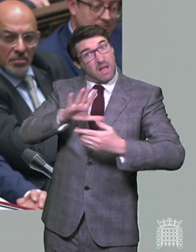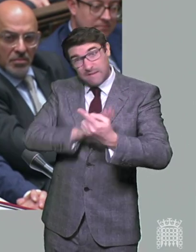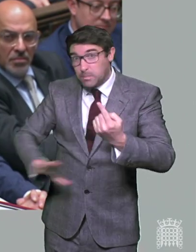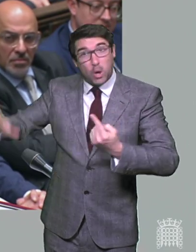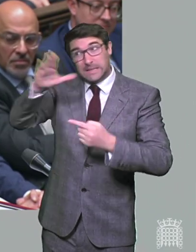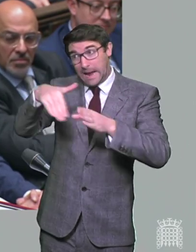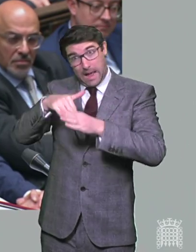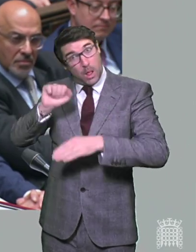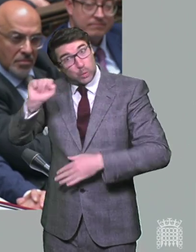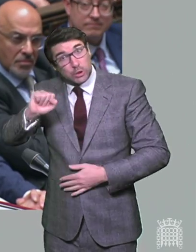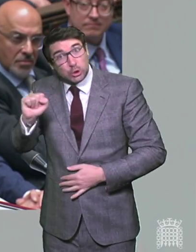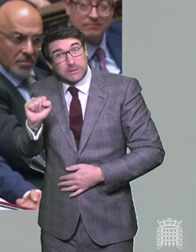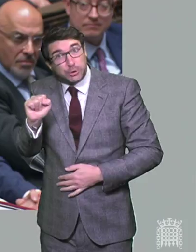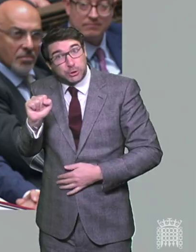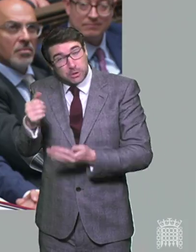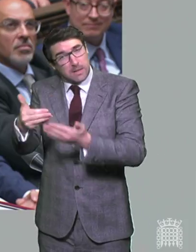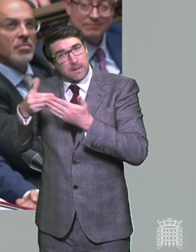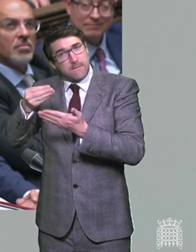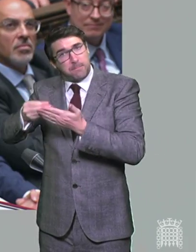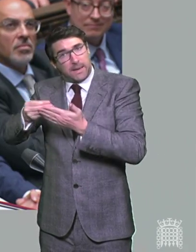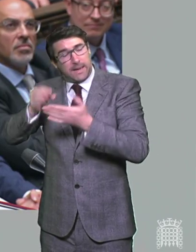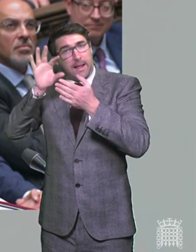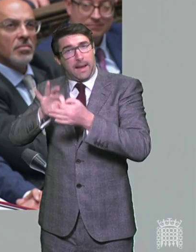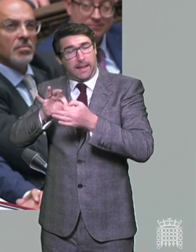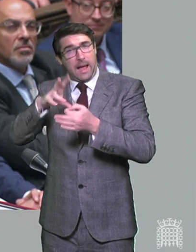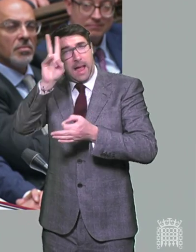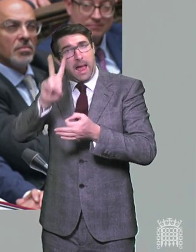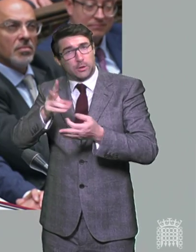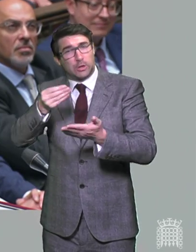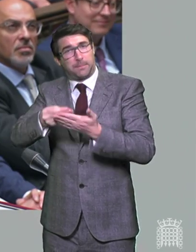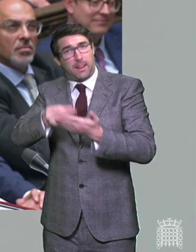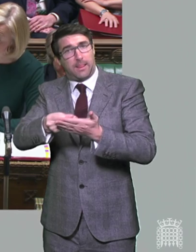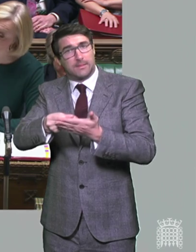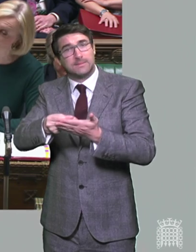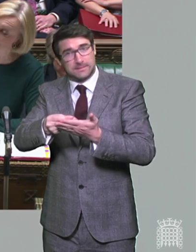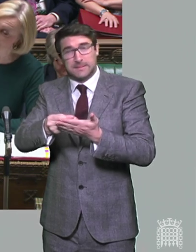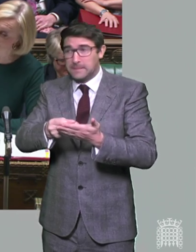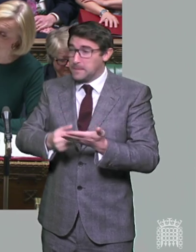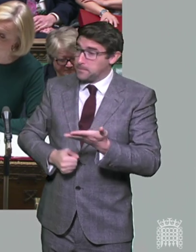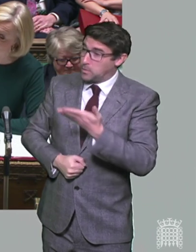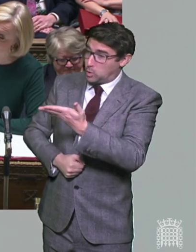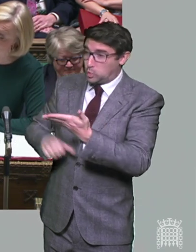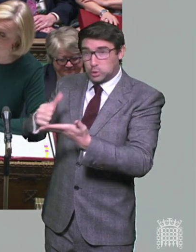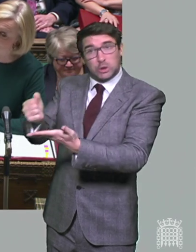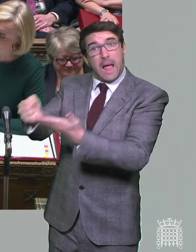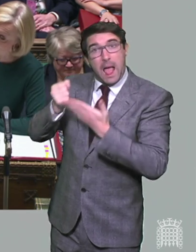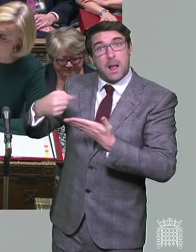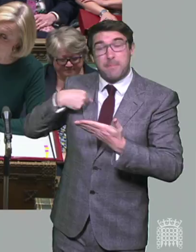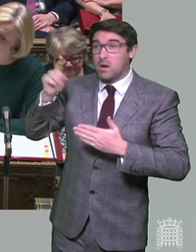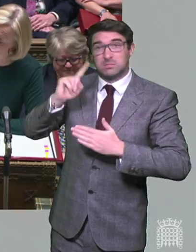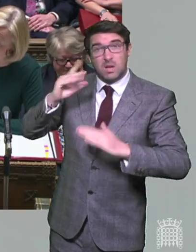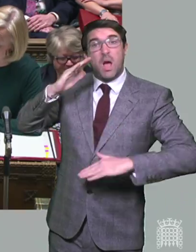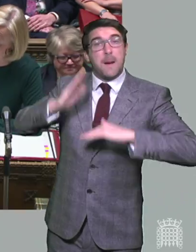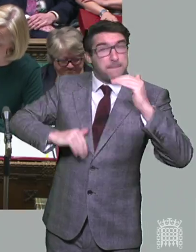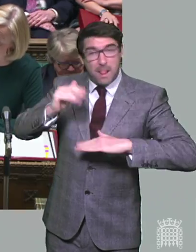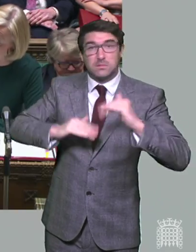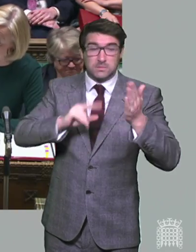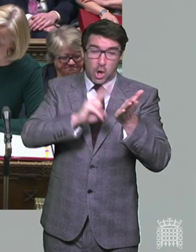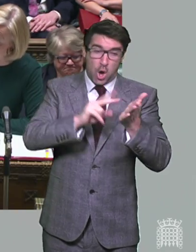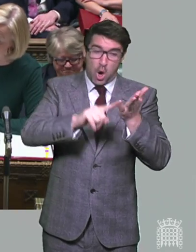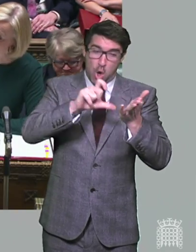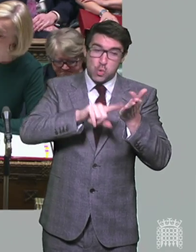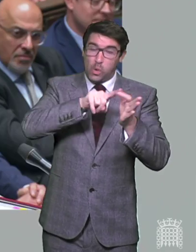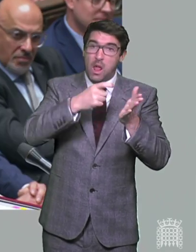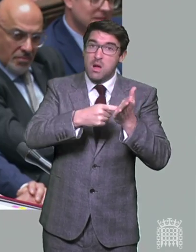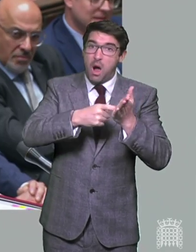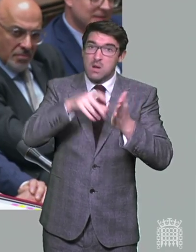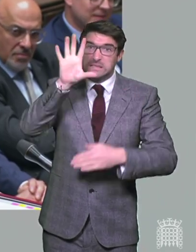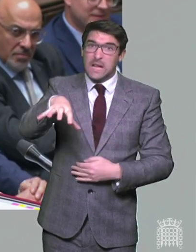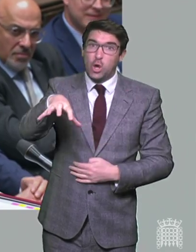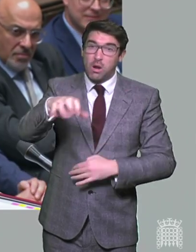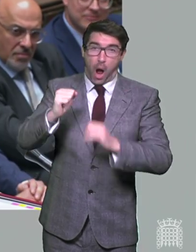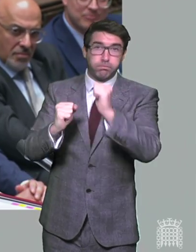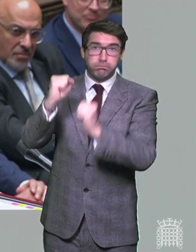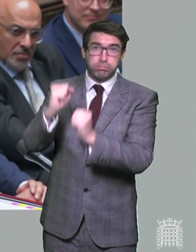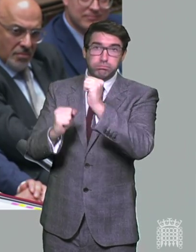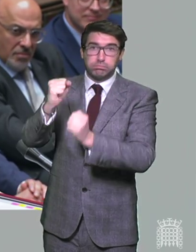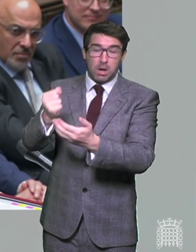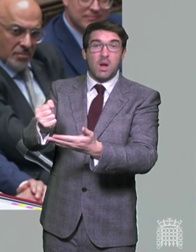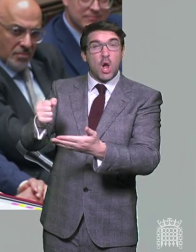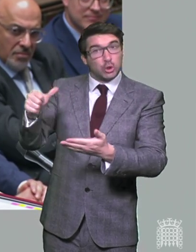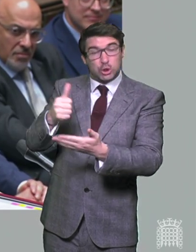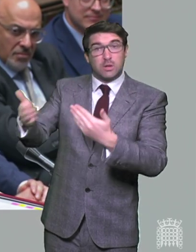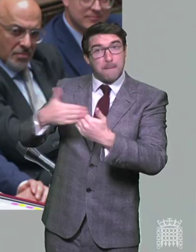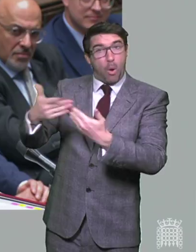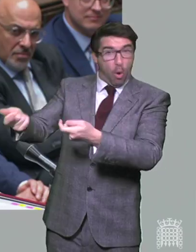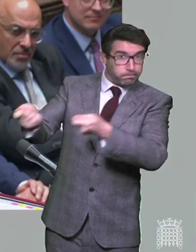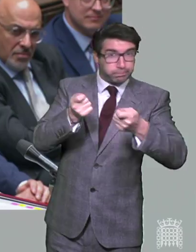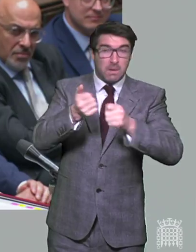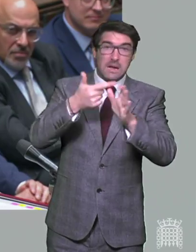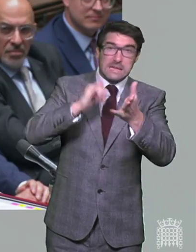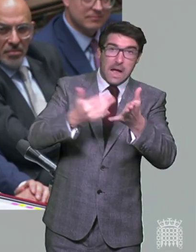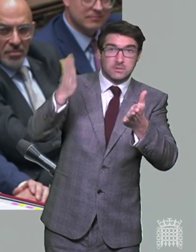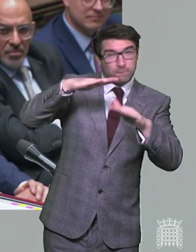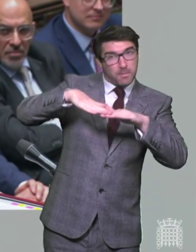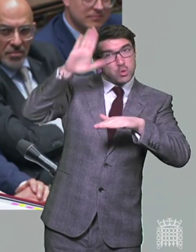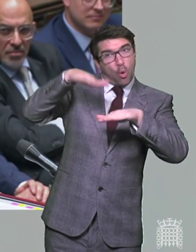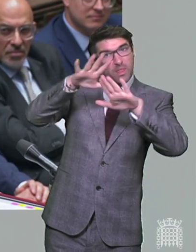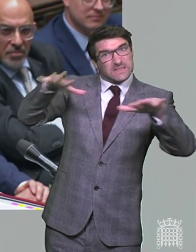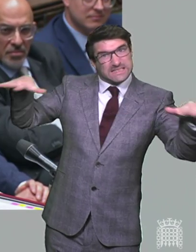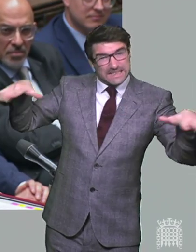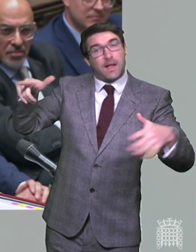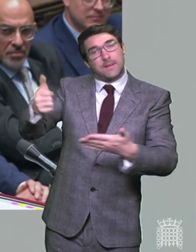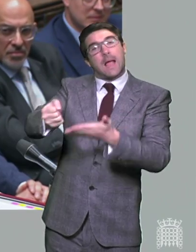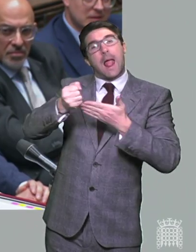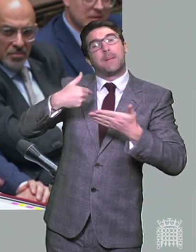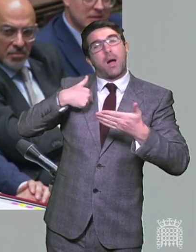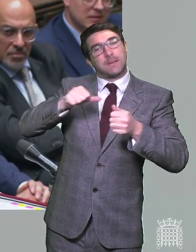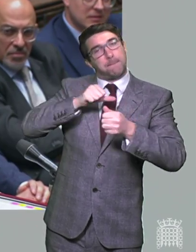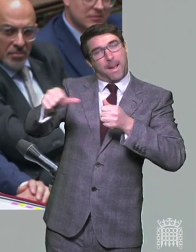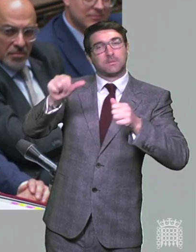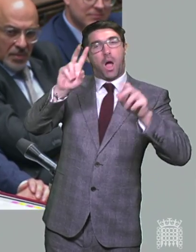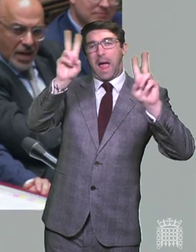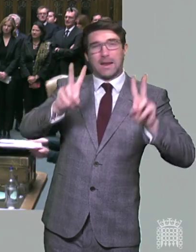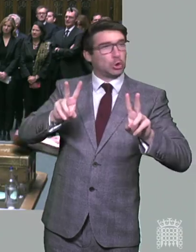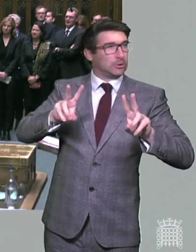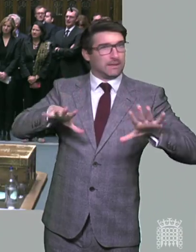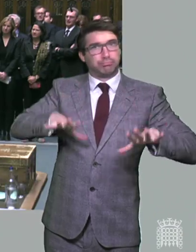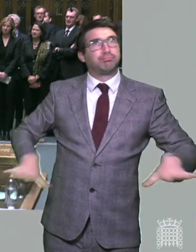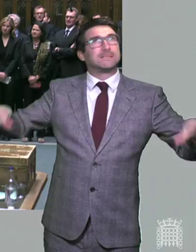What the right honourable Gentleman and his friends in Scotland could do to help us out is build the nuclear power stations that are going to help our energy security and help us get more gas out of the North sea, to help deliver on a more secure energy future for all of our people.